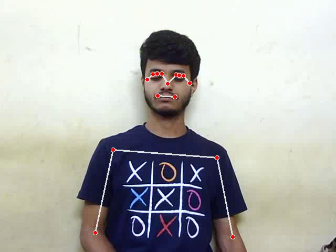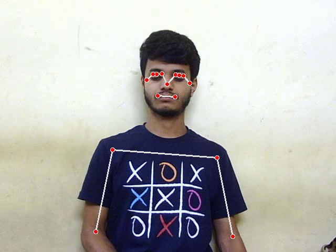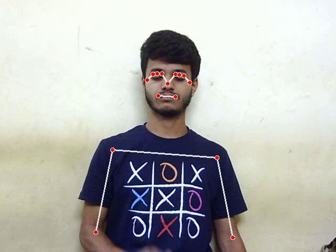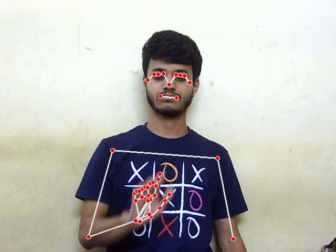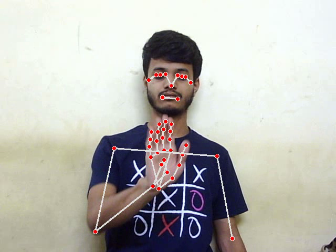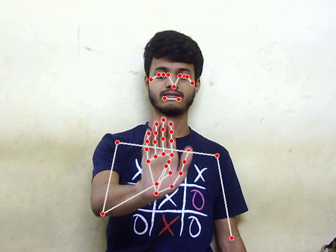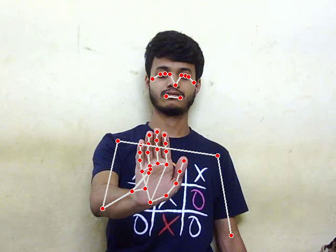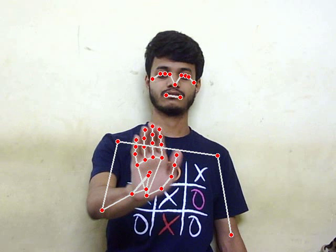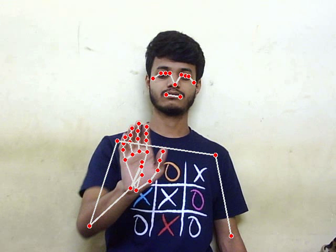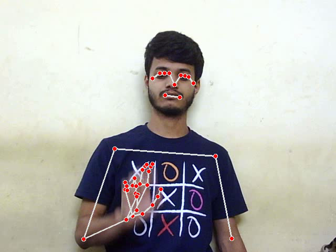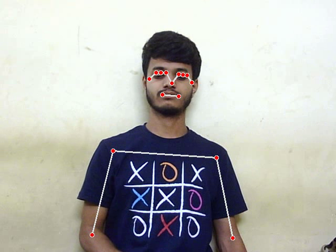your